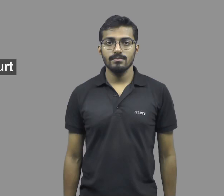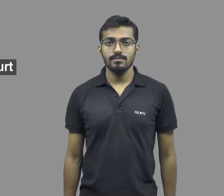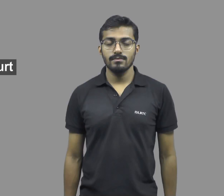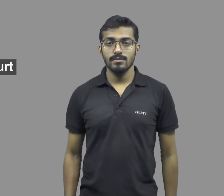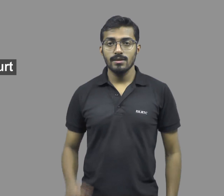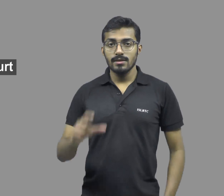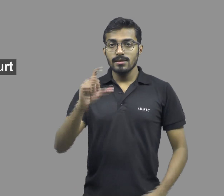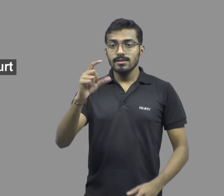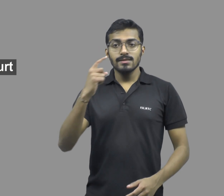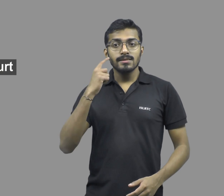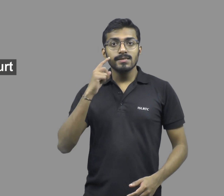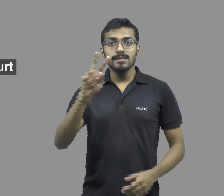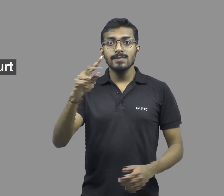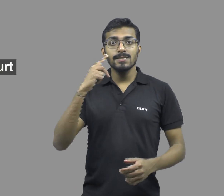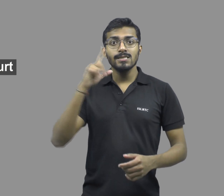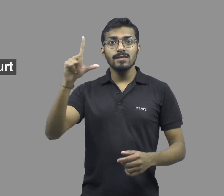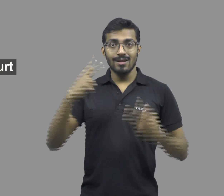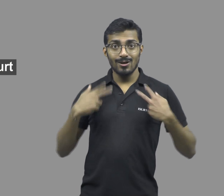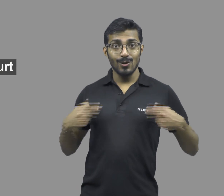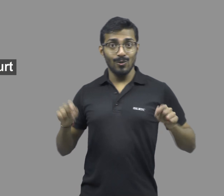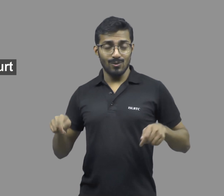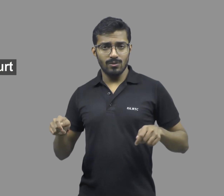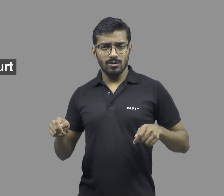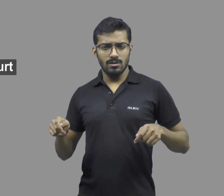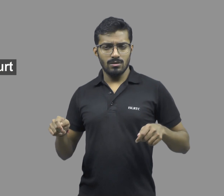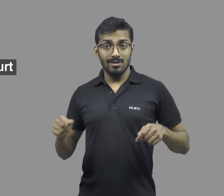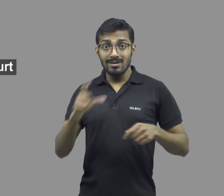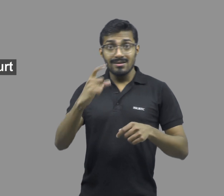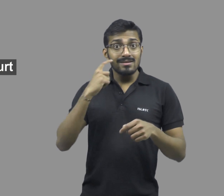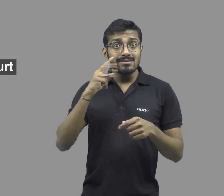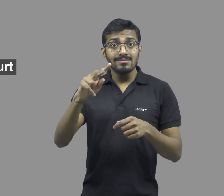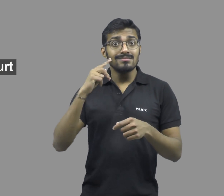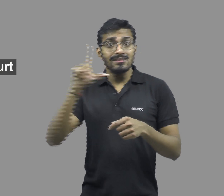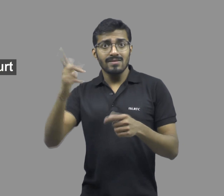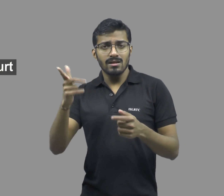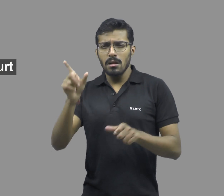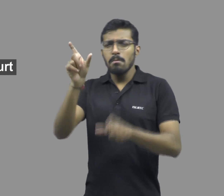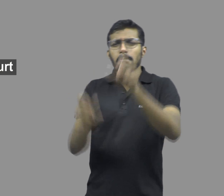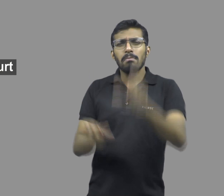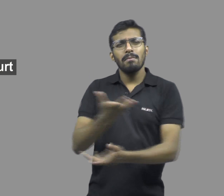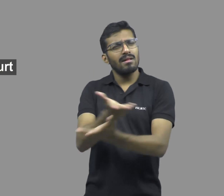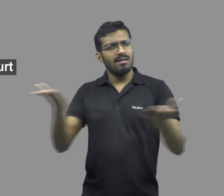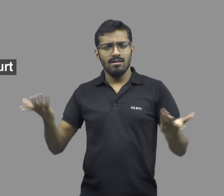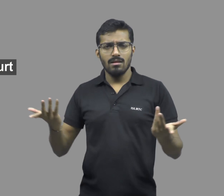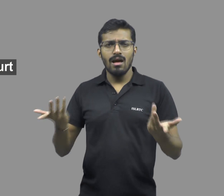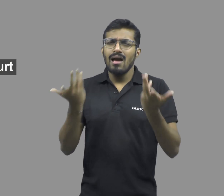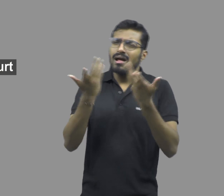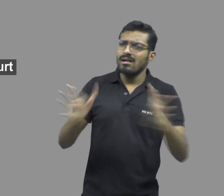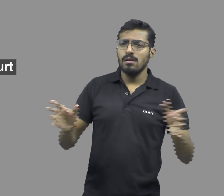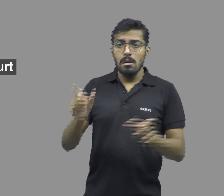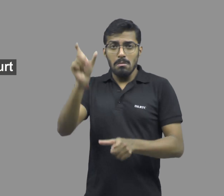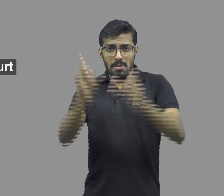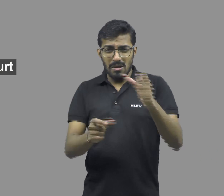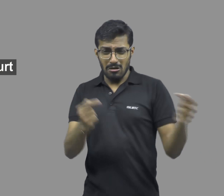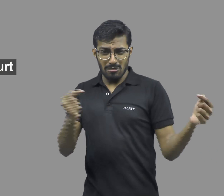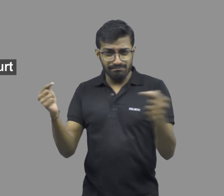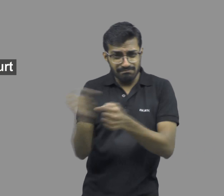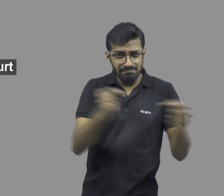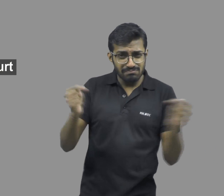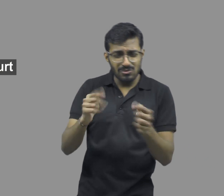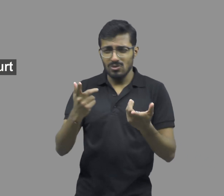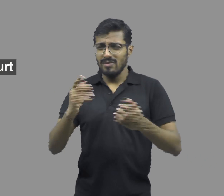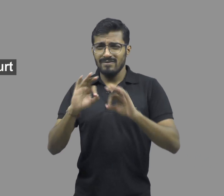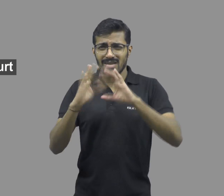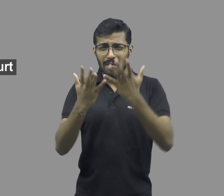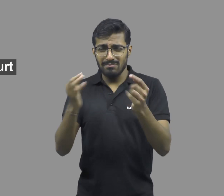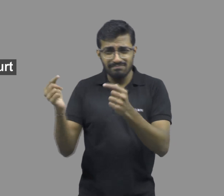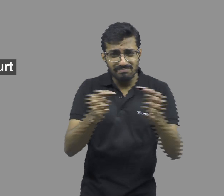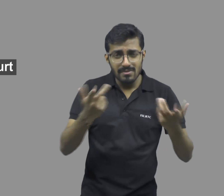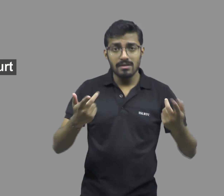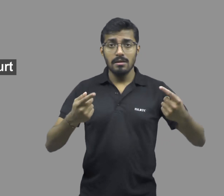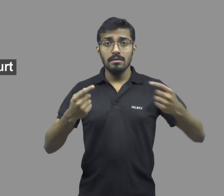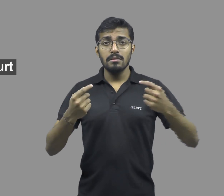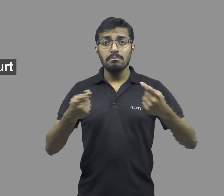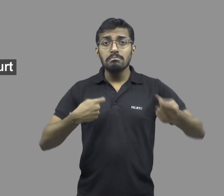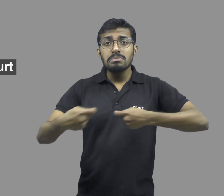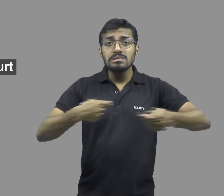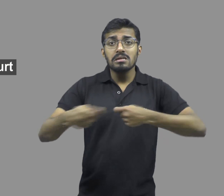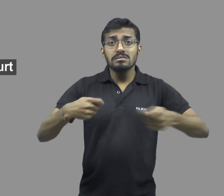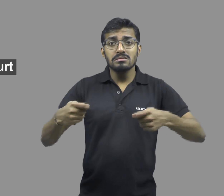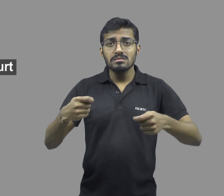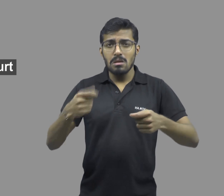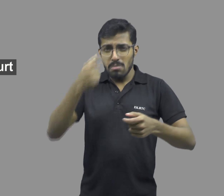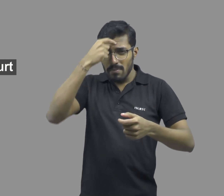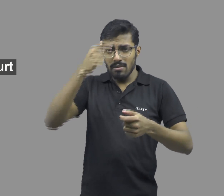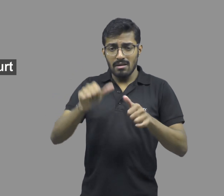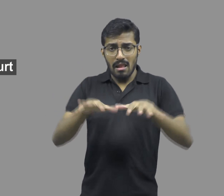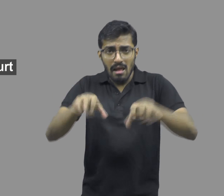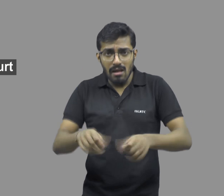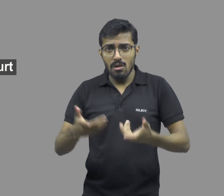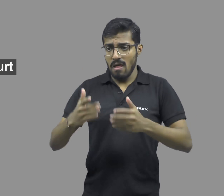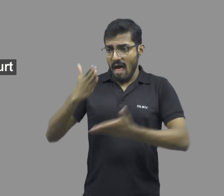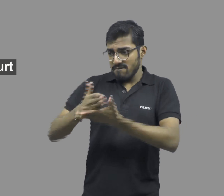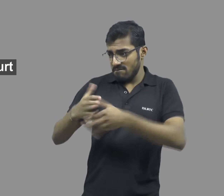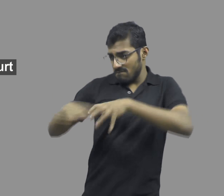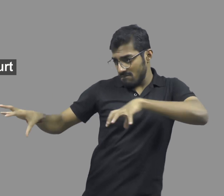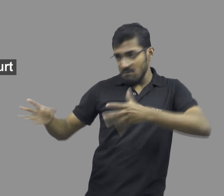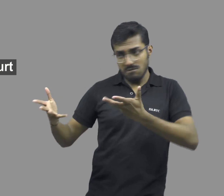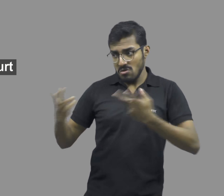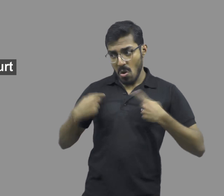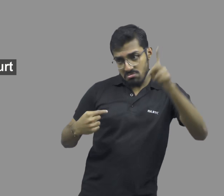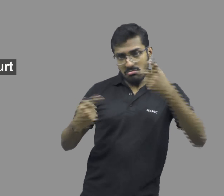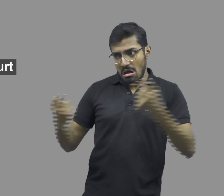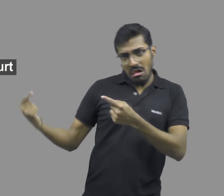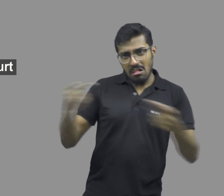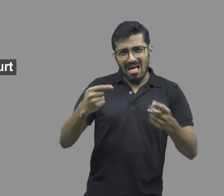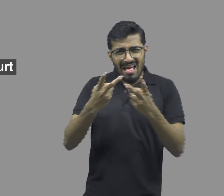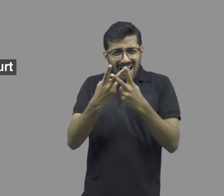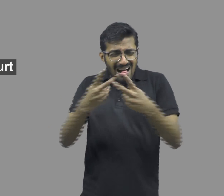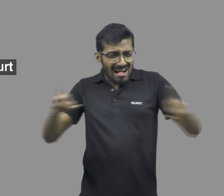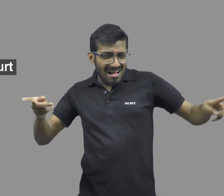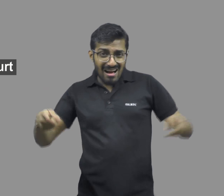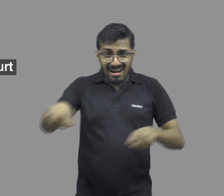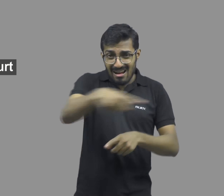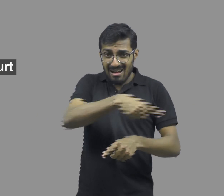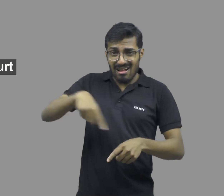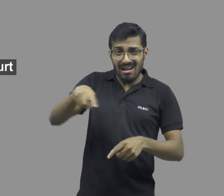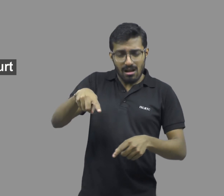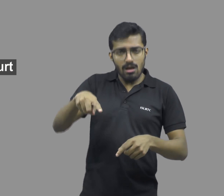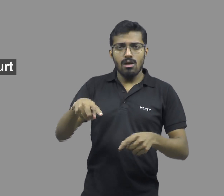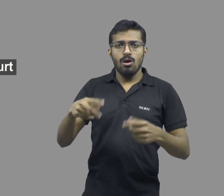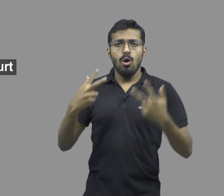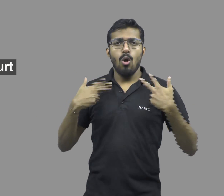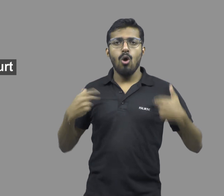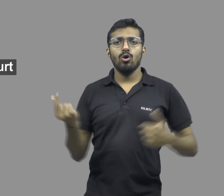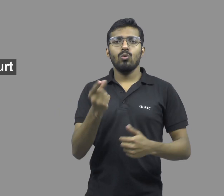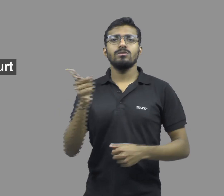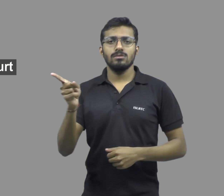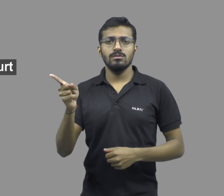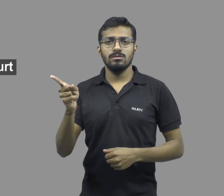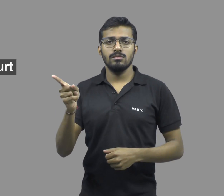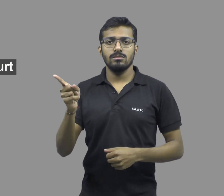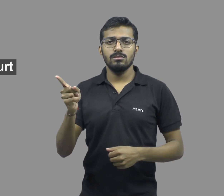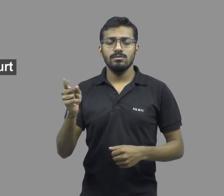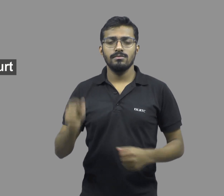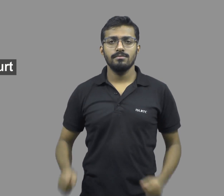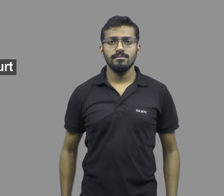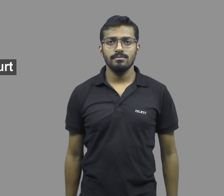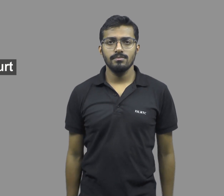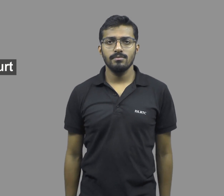Civil court